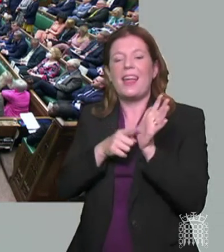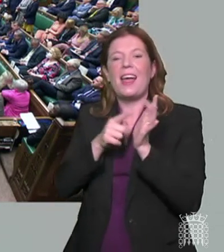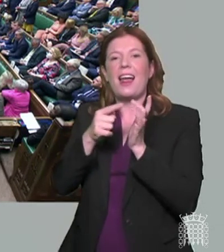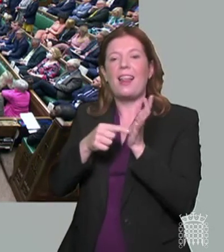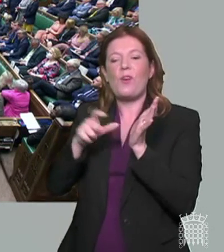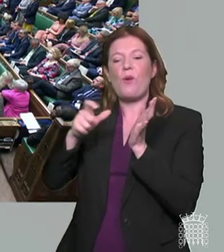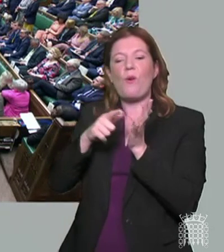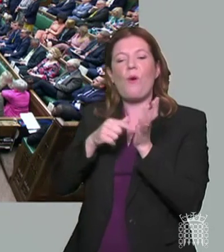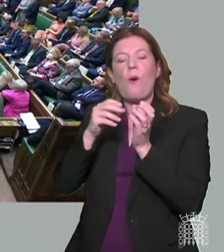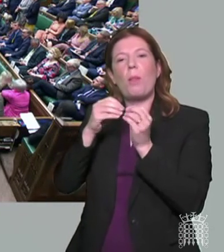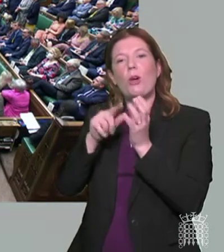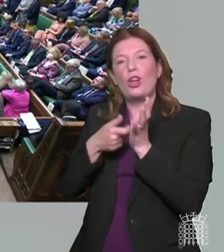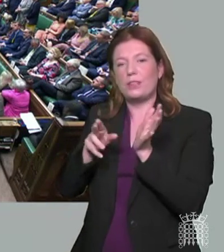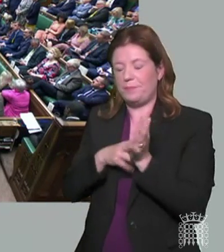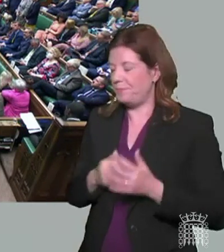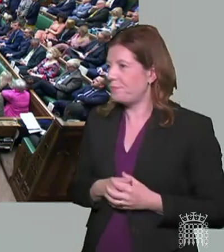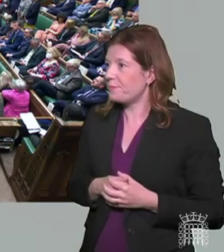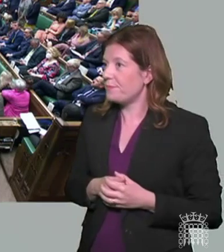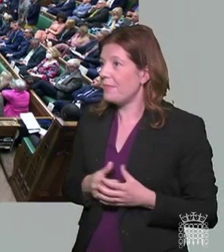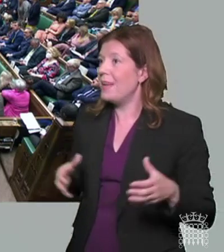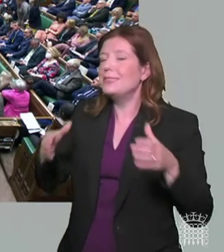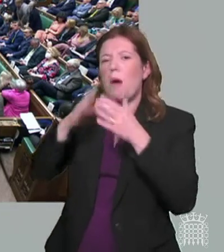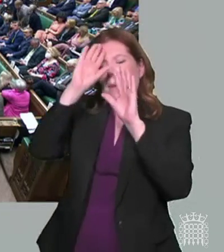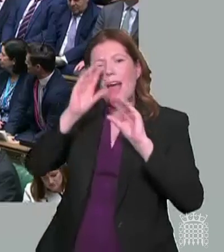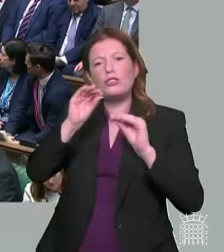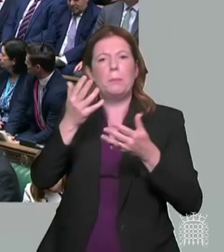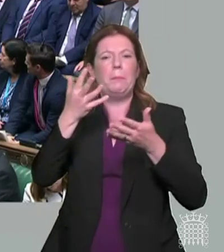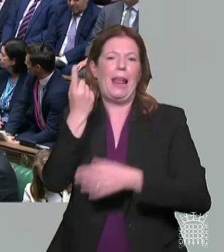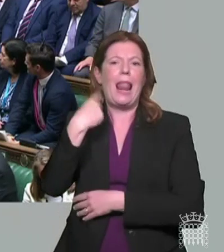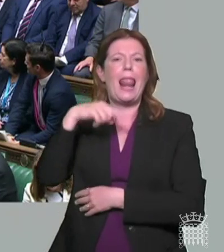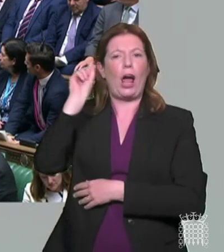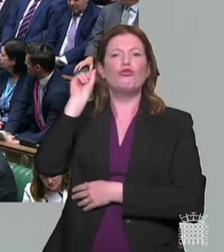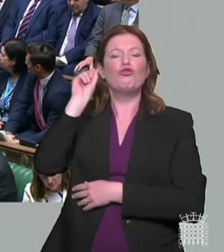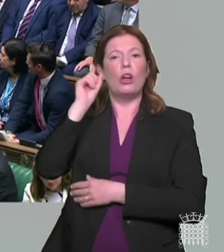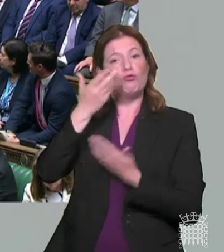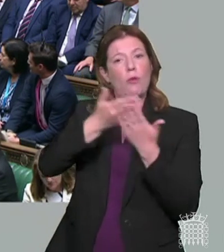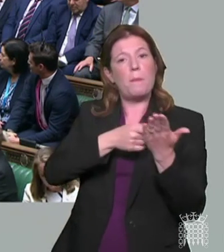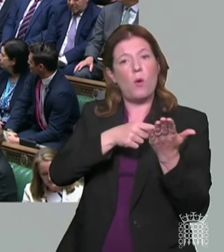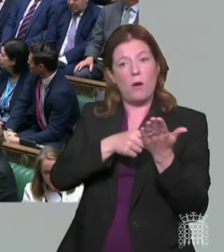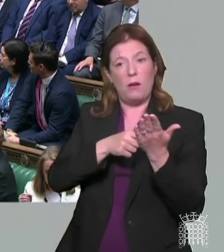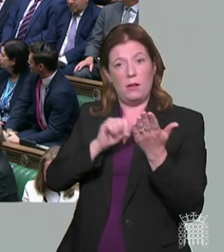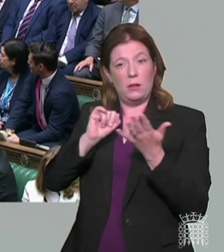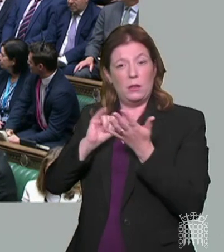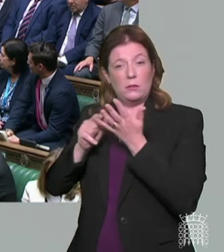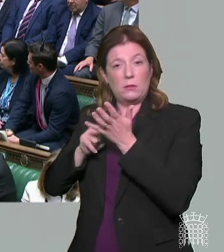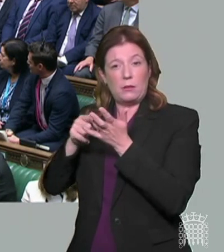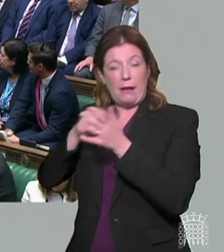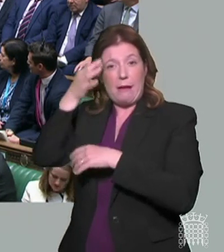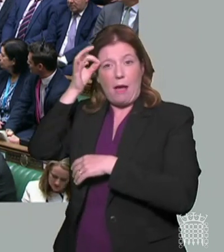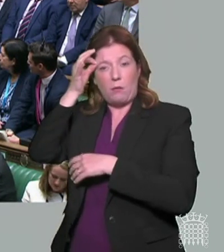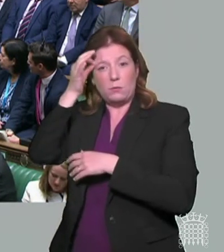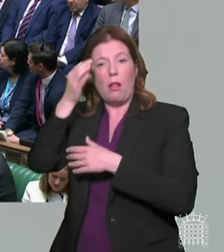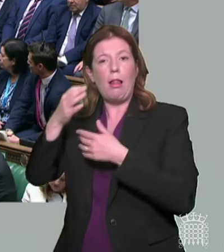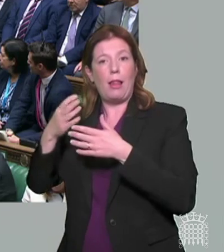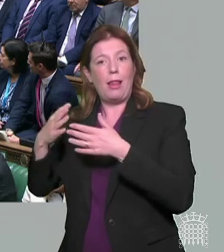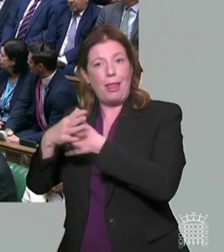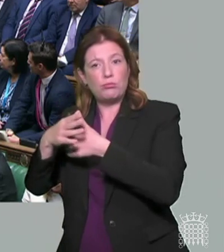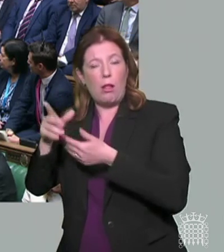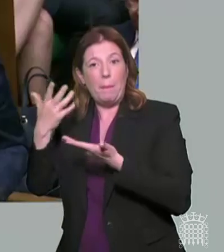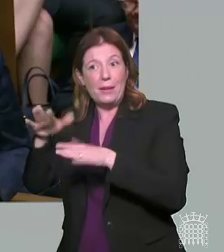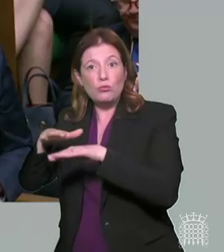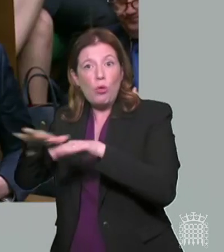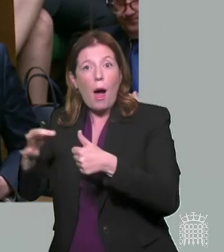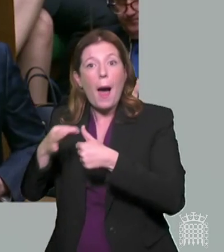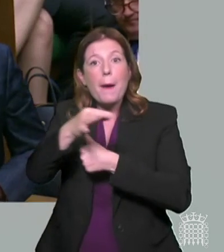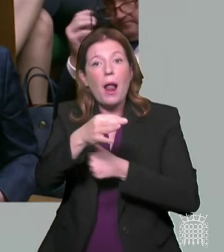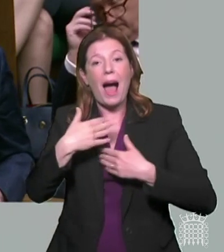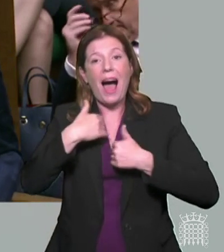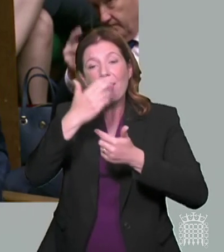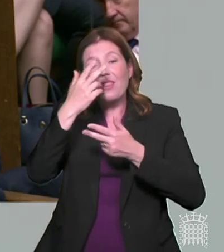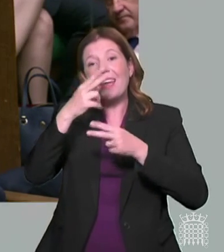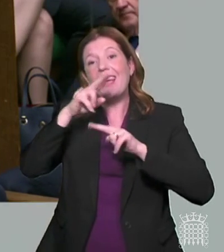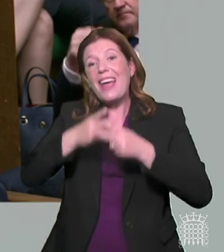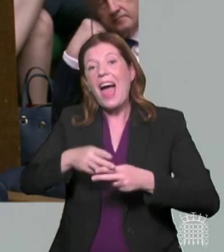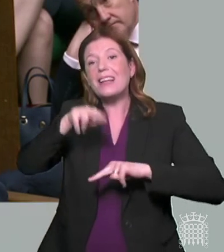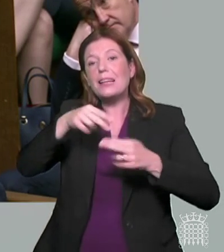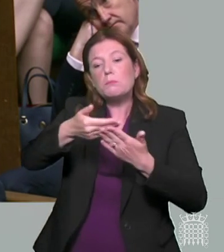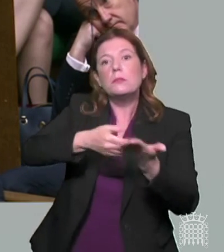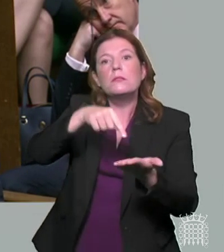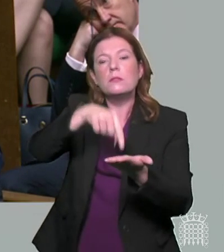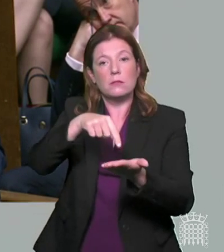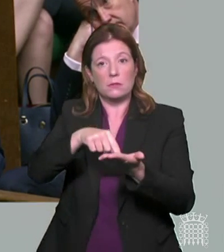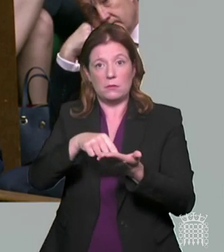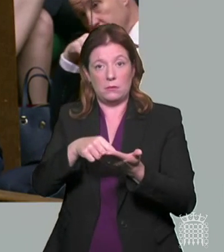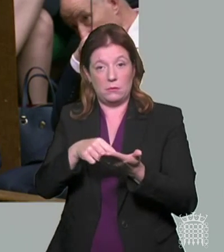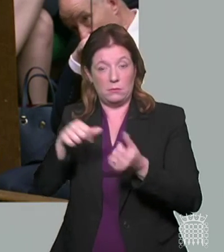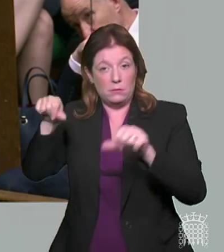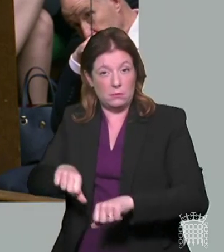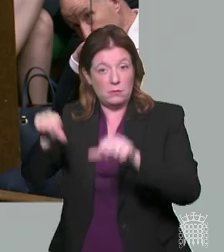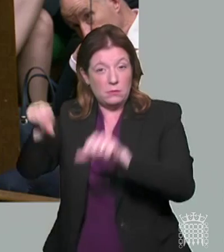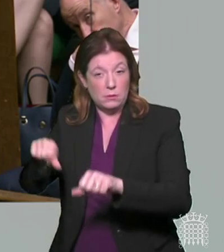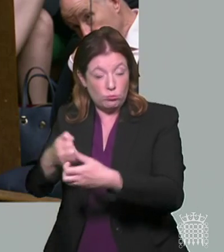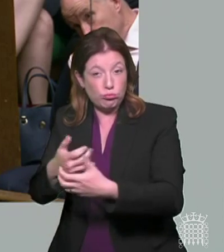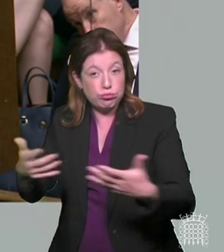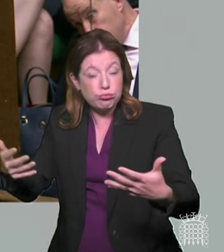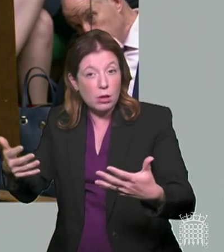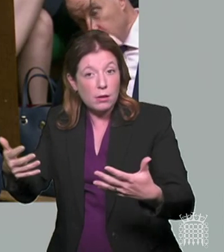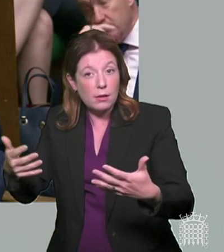Figures released from the Department for Education show that last year, once again, Lib Dem-run Sutton Council became the highest rejecter of children applying for education, health and care assessments in the country.